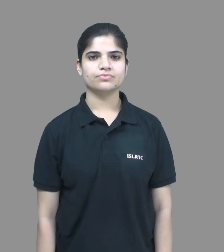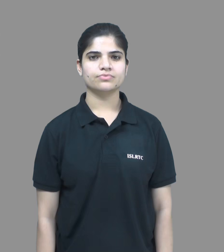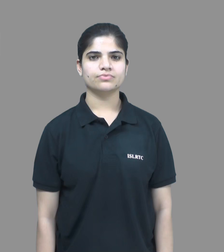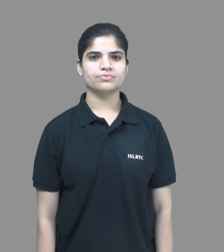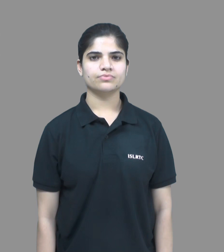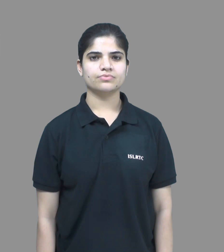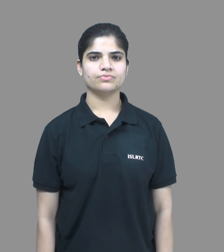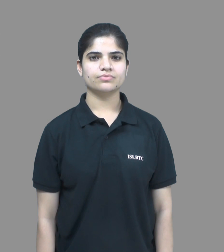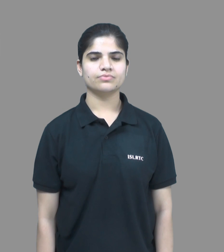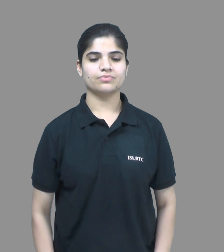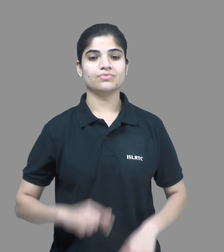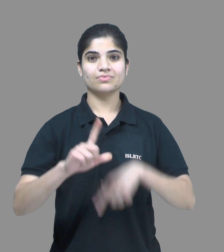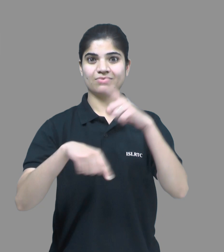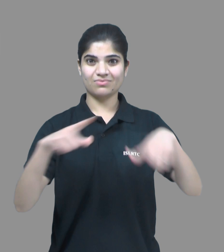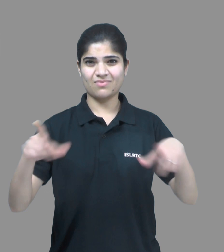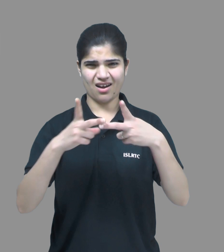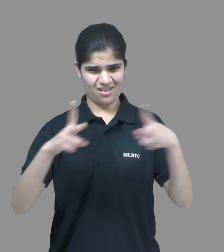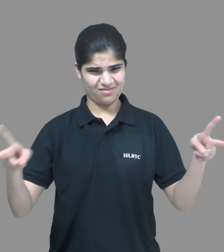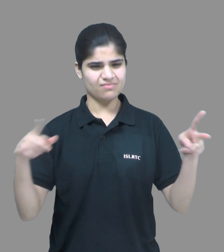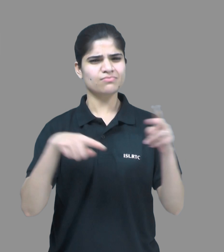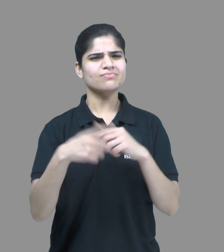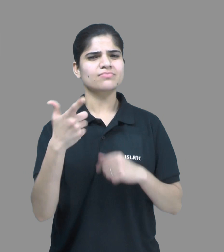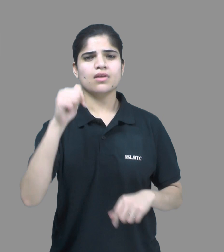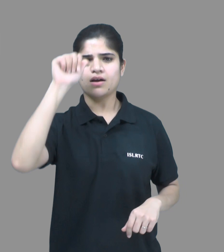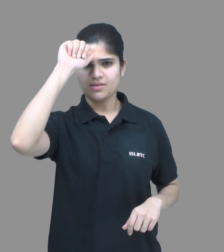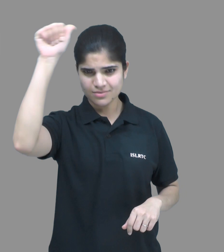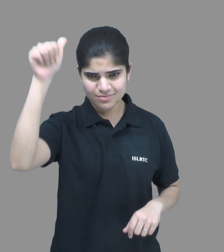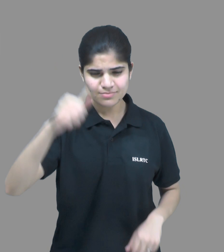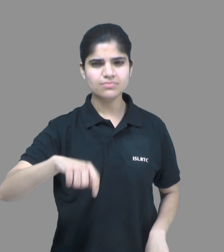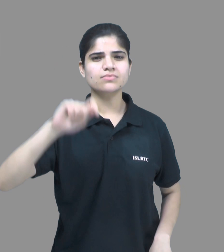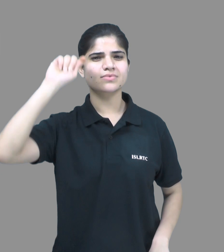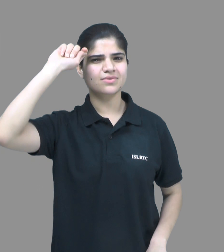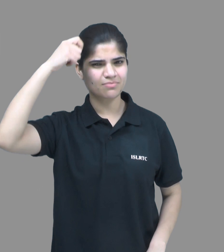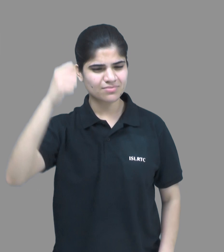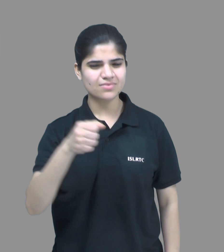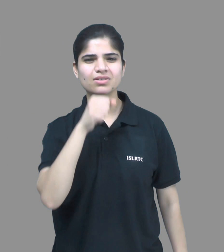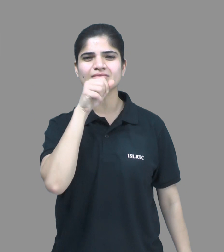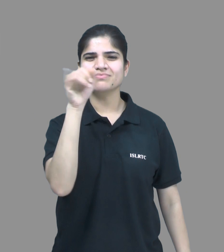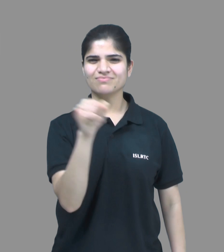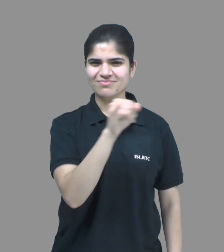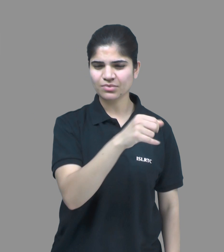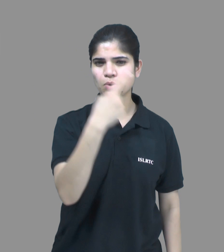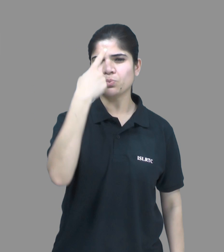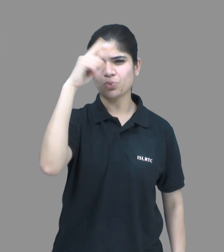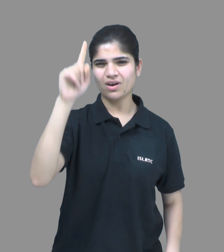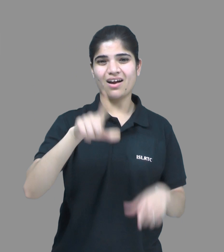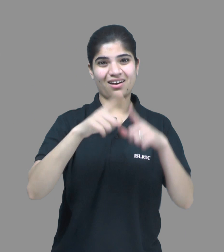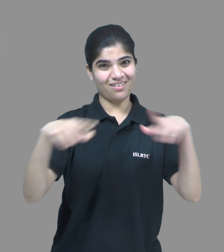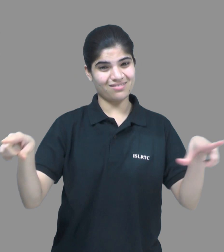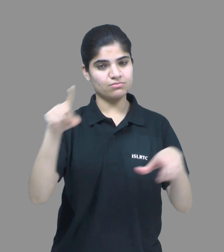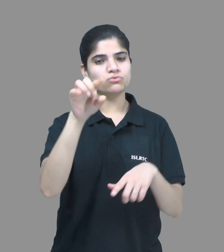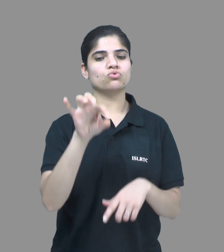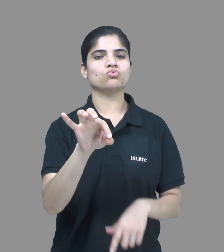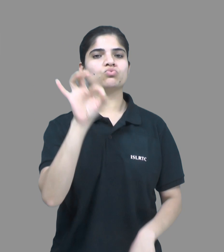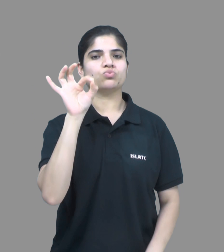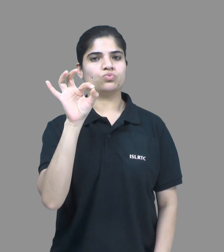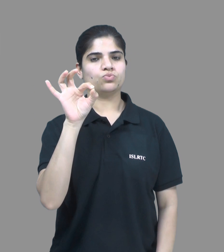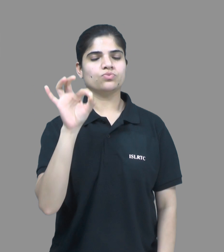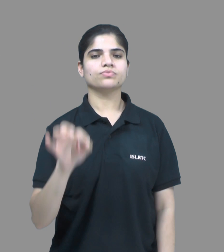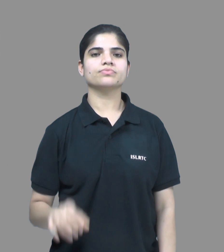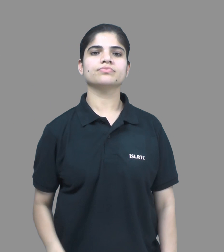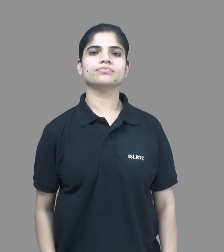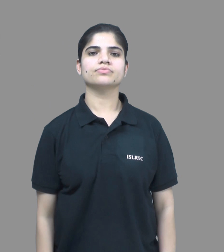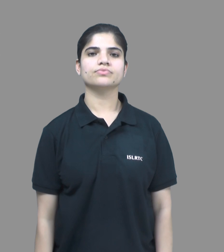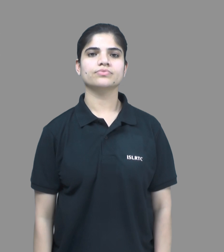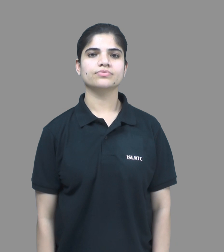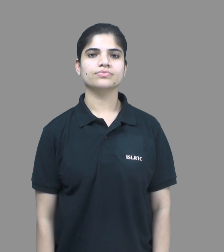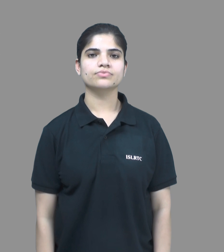Medium